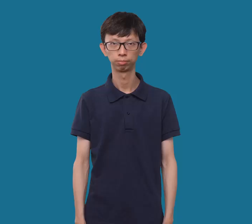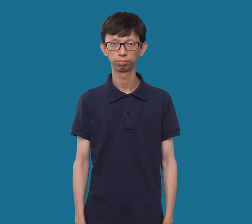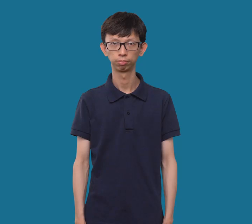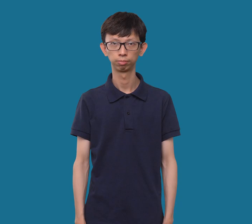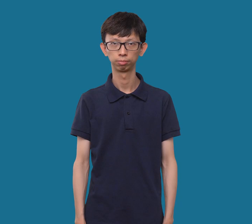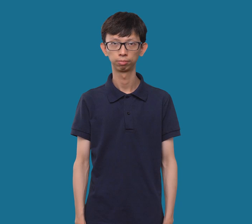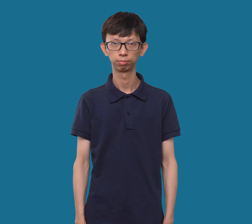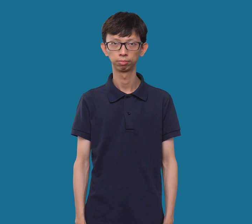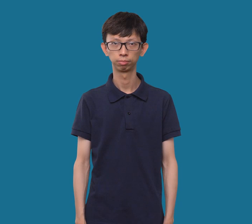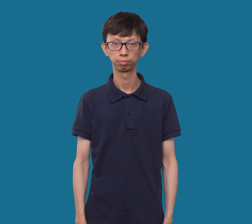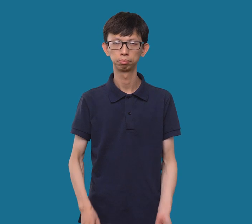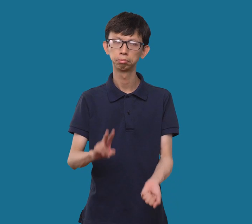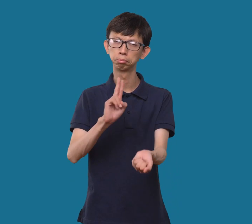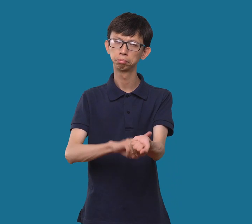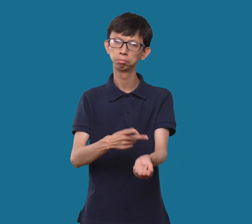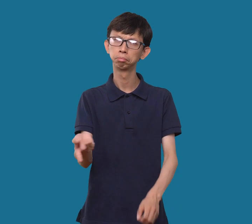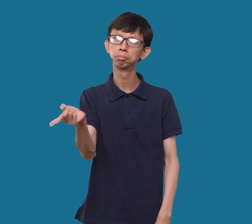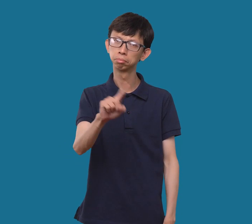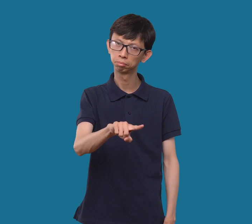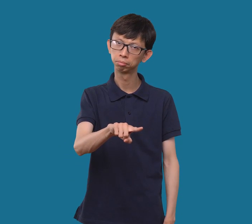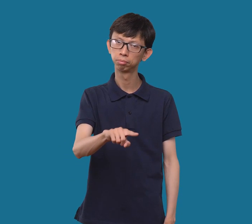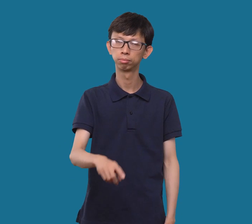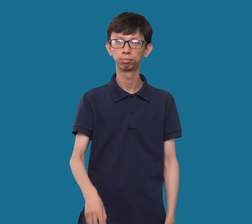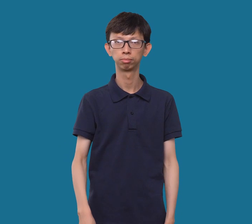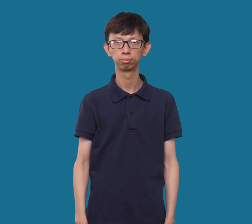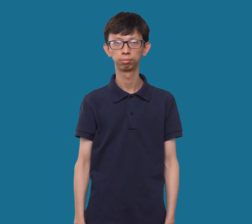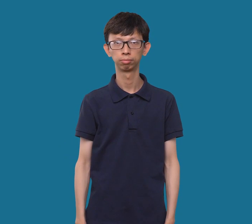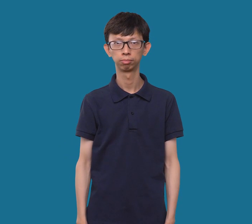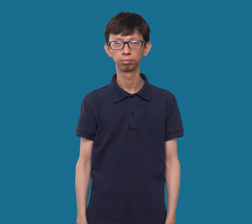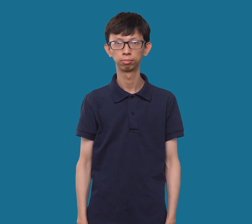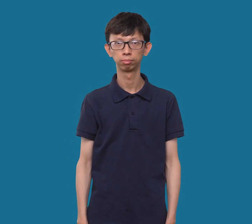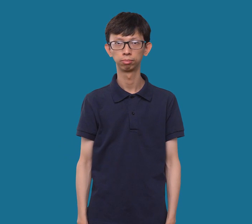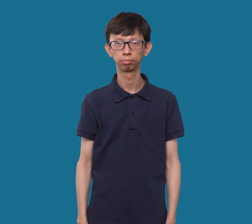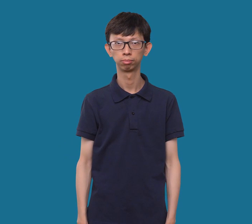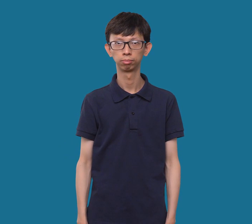tái phát